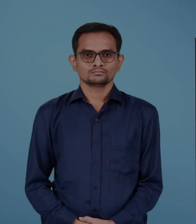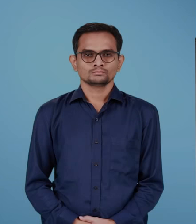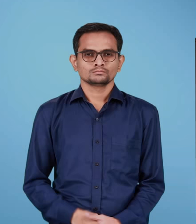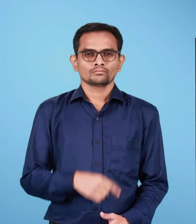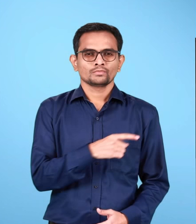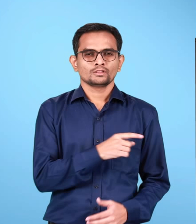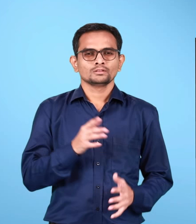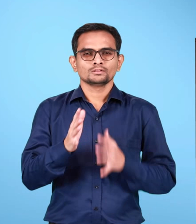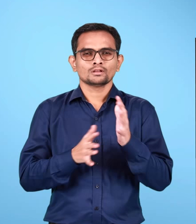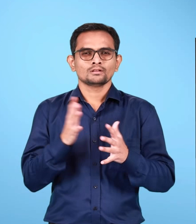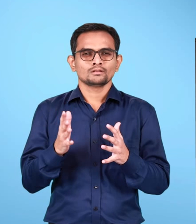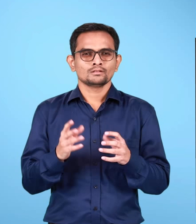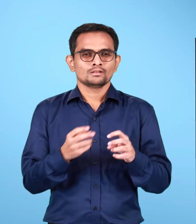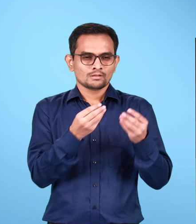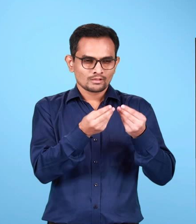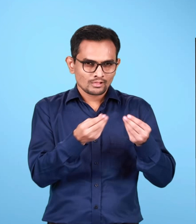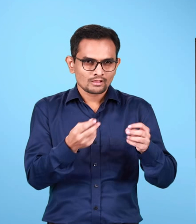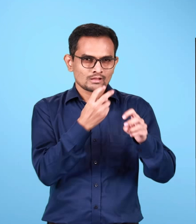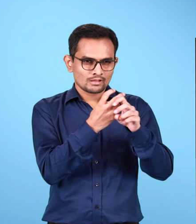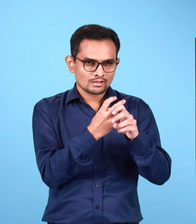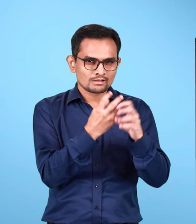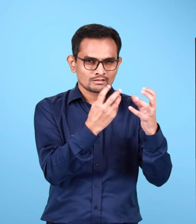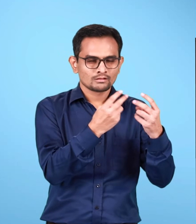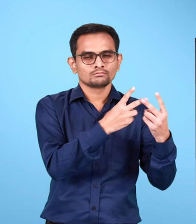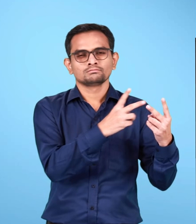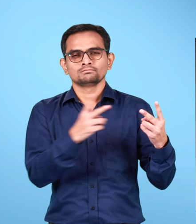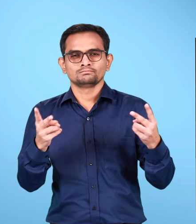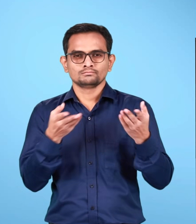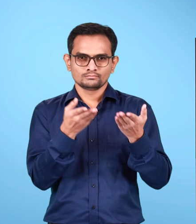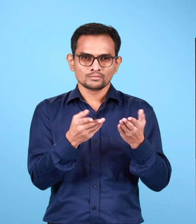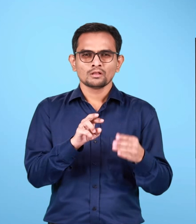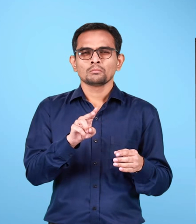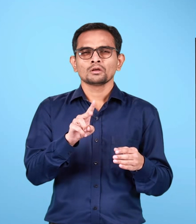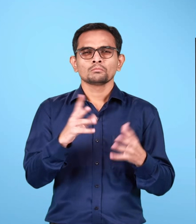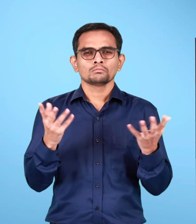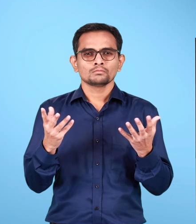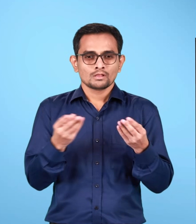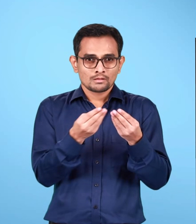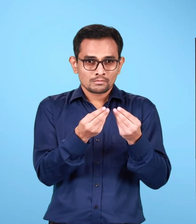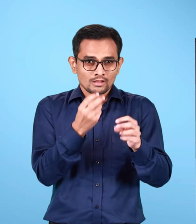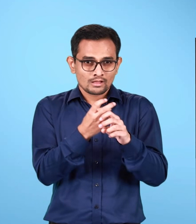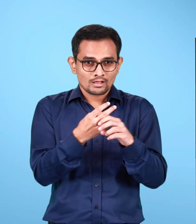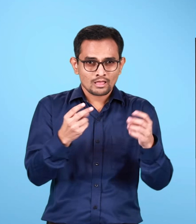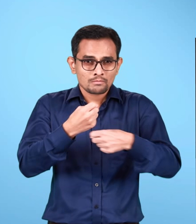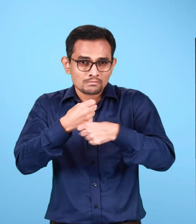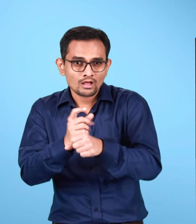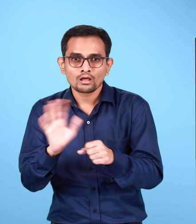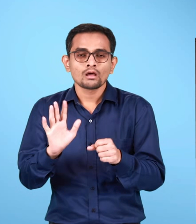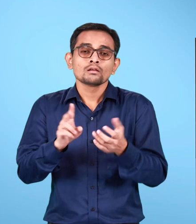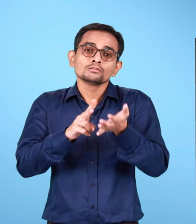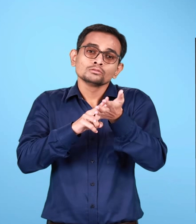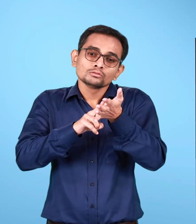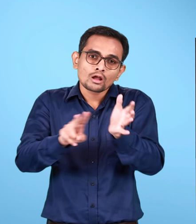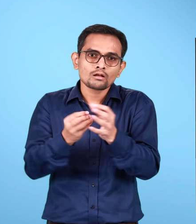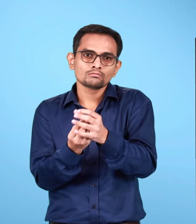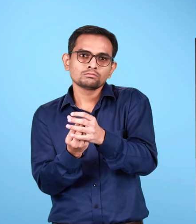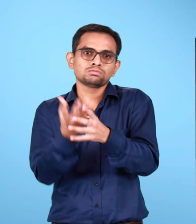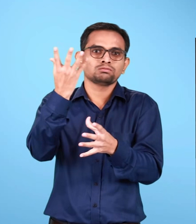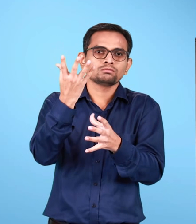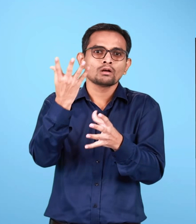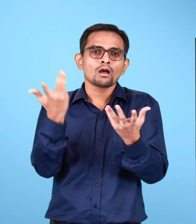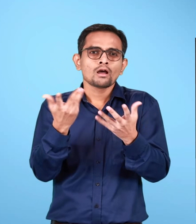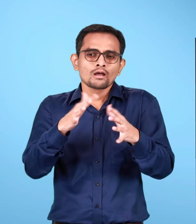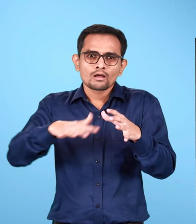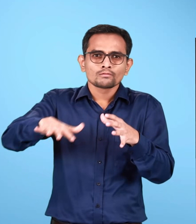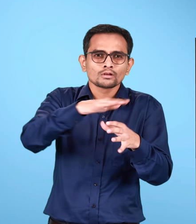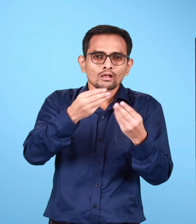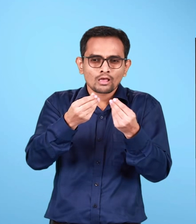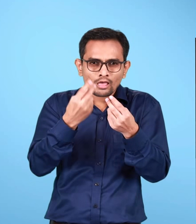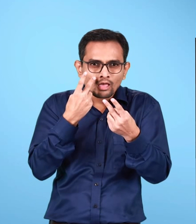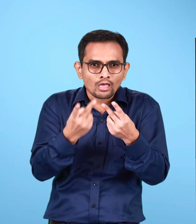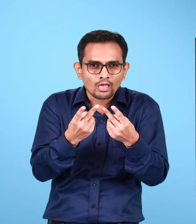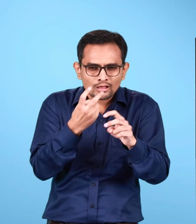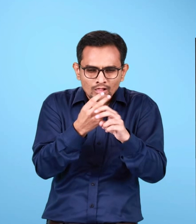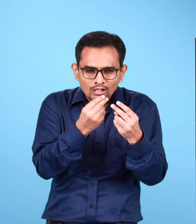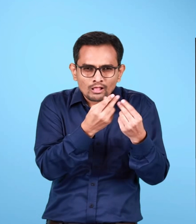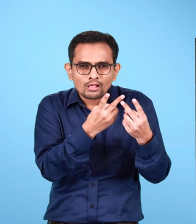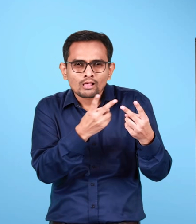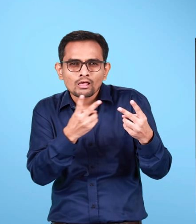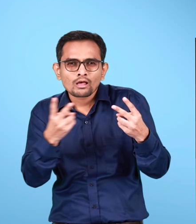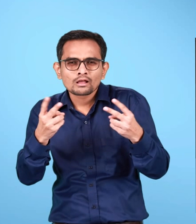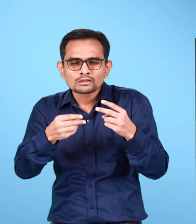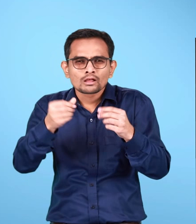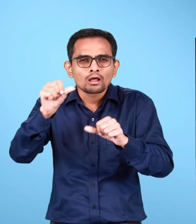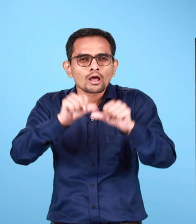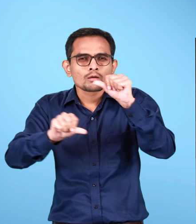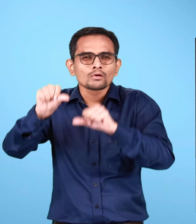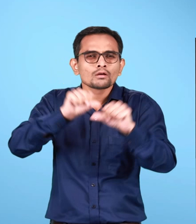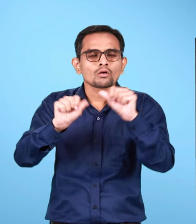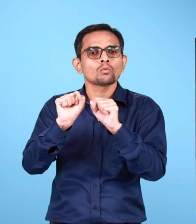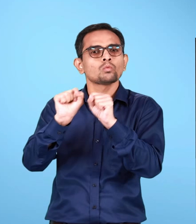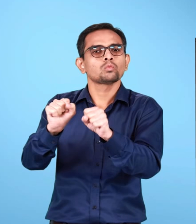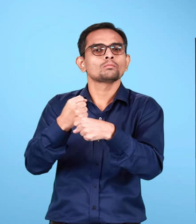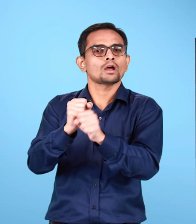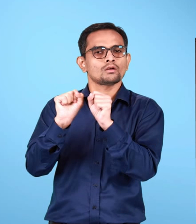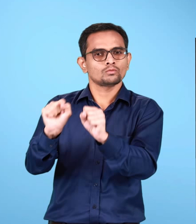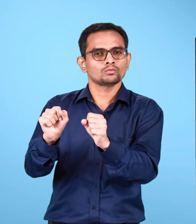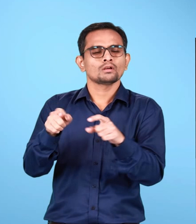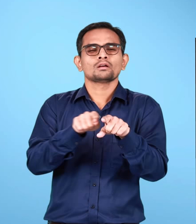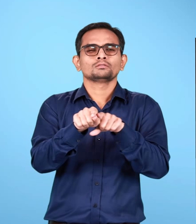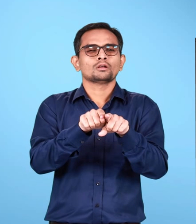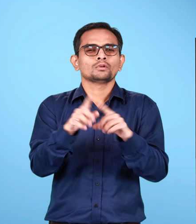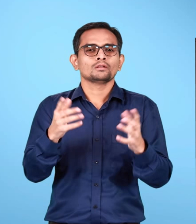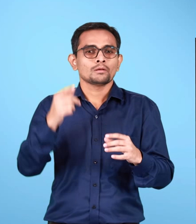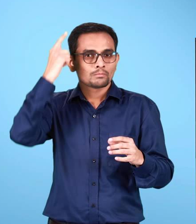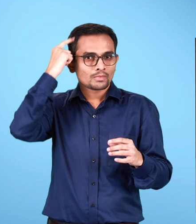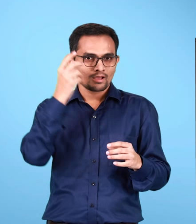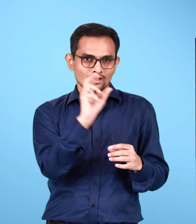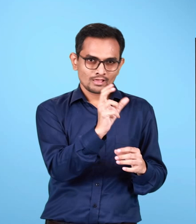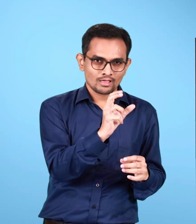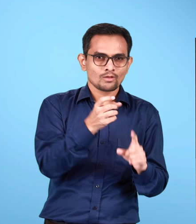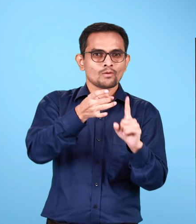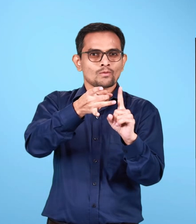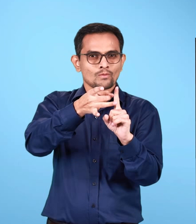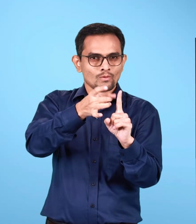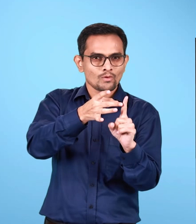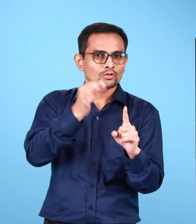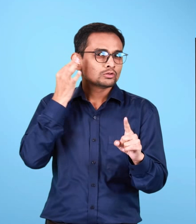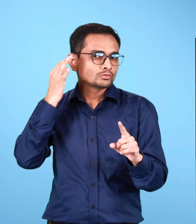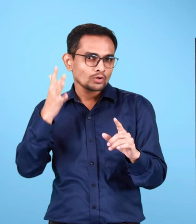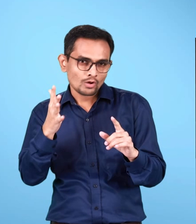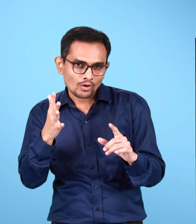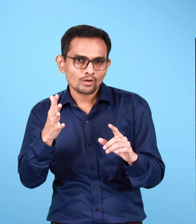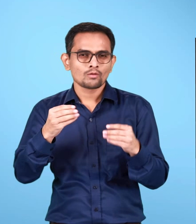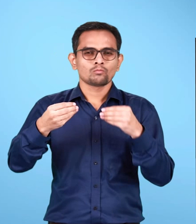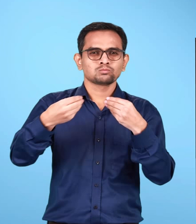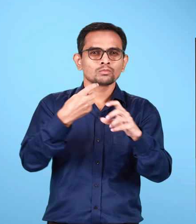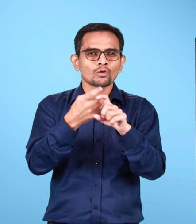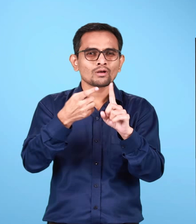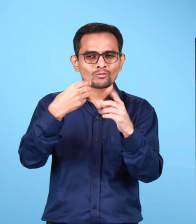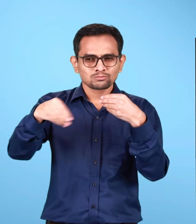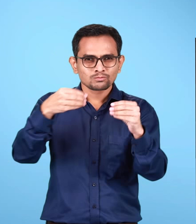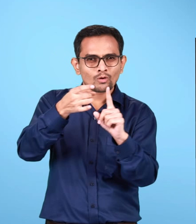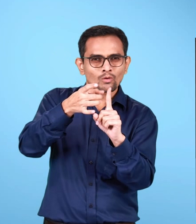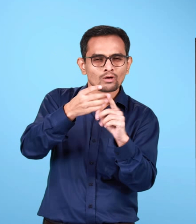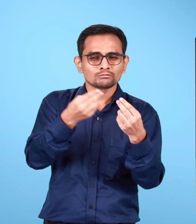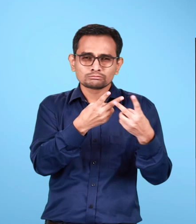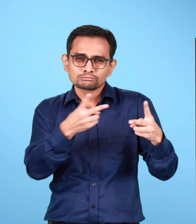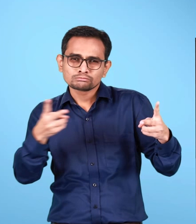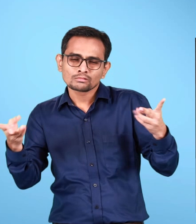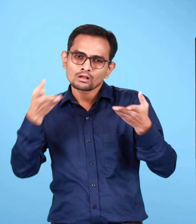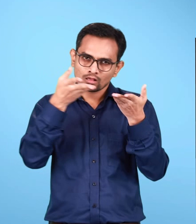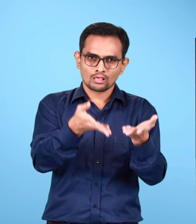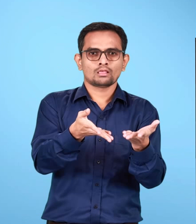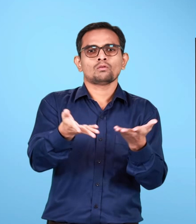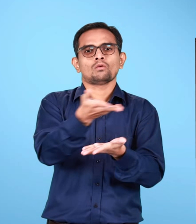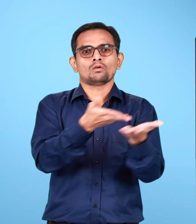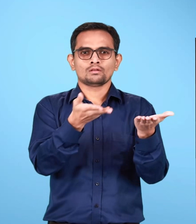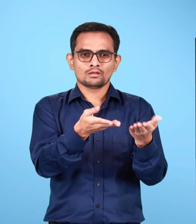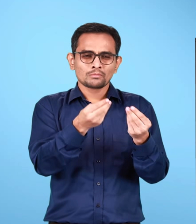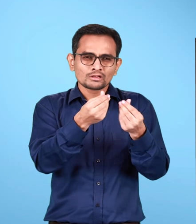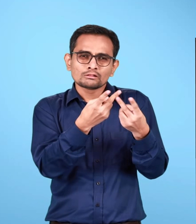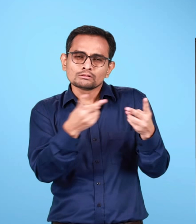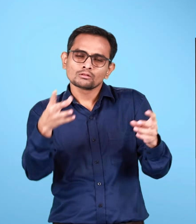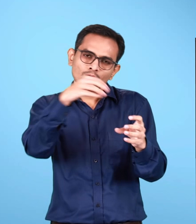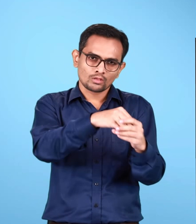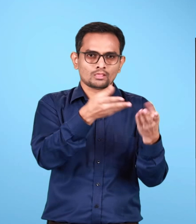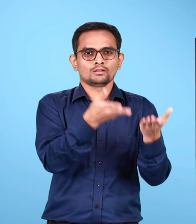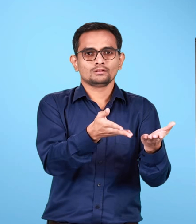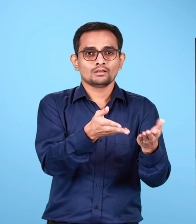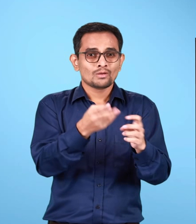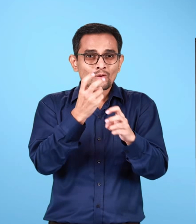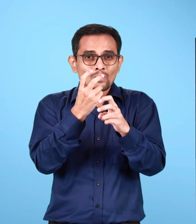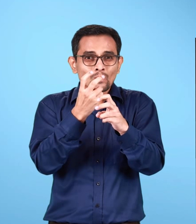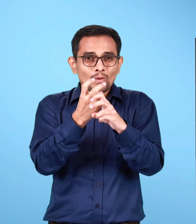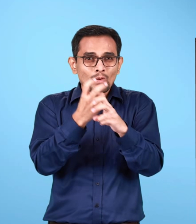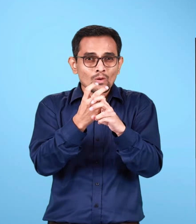Minerals The sign for minerals is this. Minerals are naturally occurring substances which have certain physical properties and definite chemical composition. Eg. coal, iron, gold, aluminium, etc.